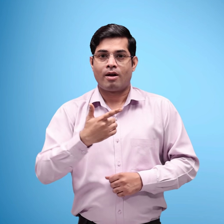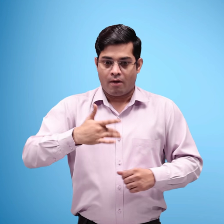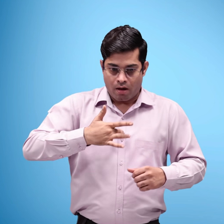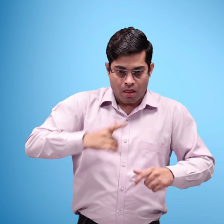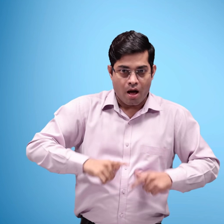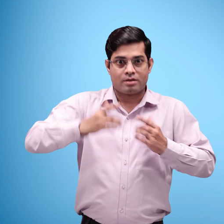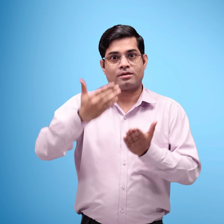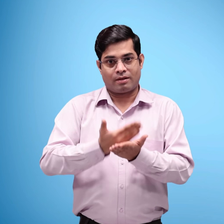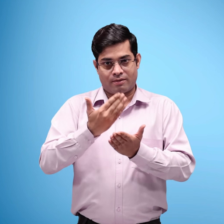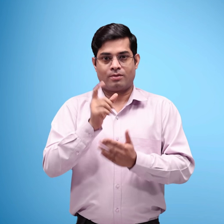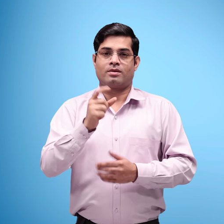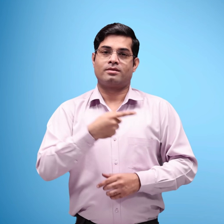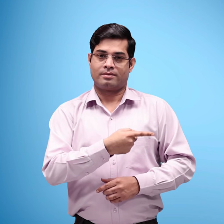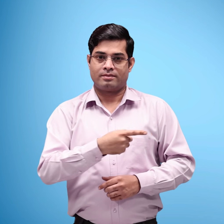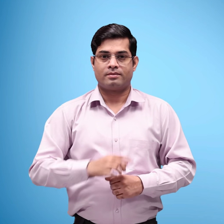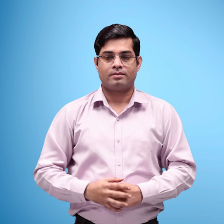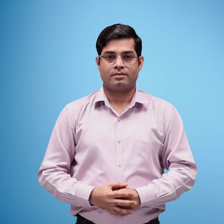rather than the word victim.